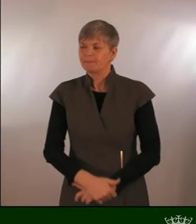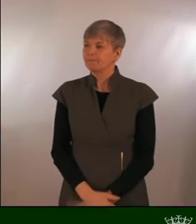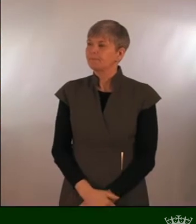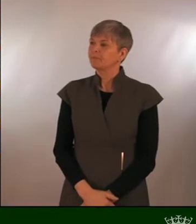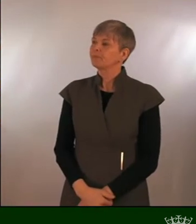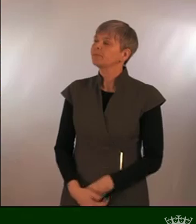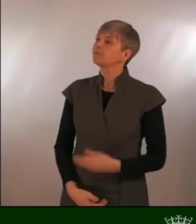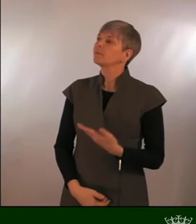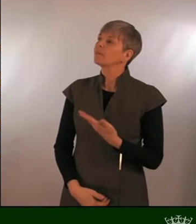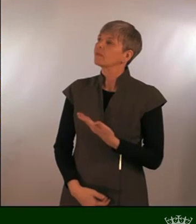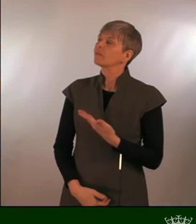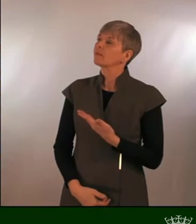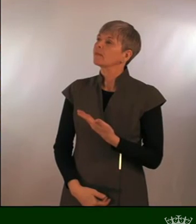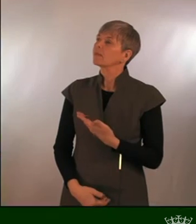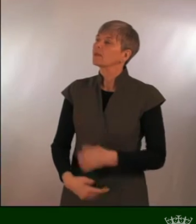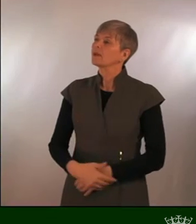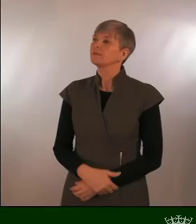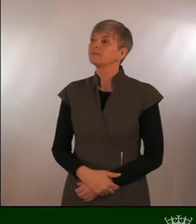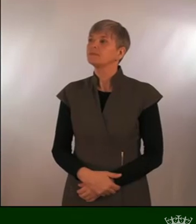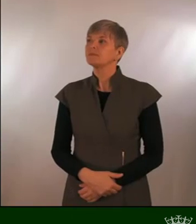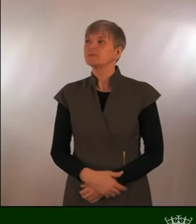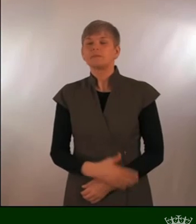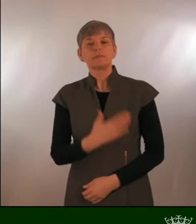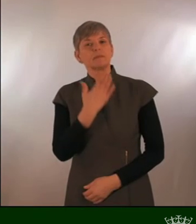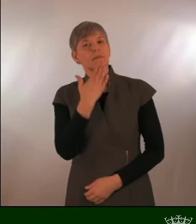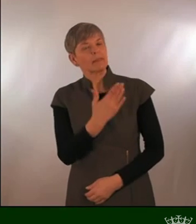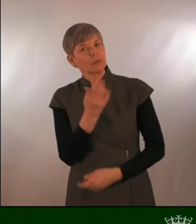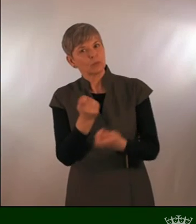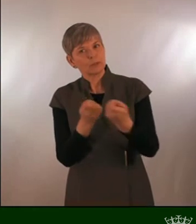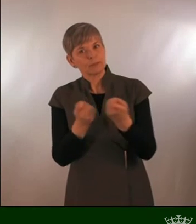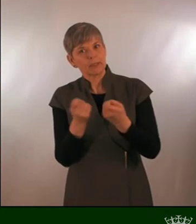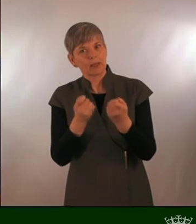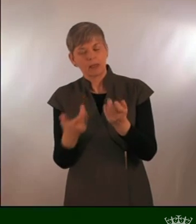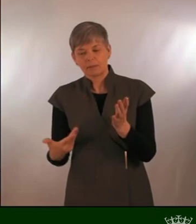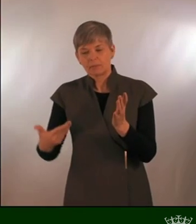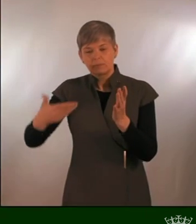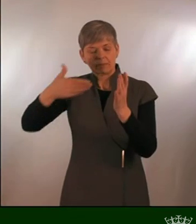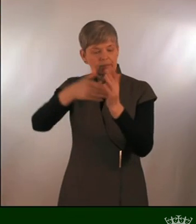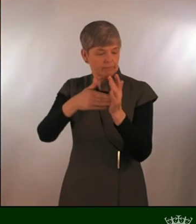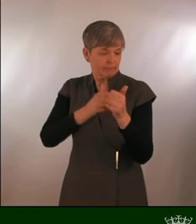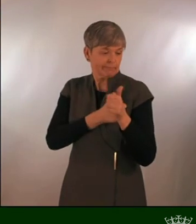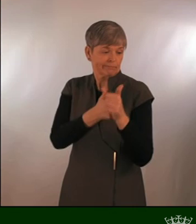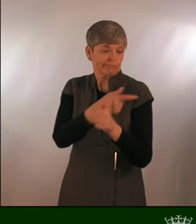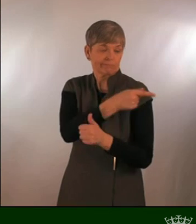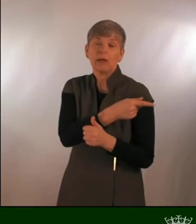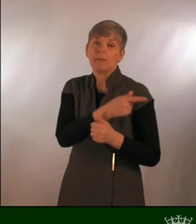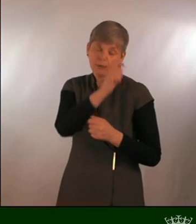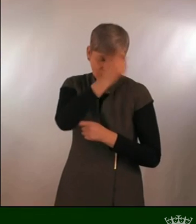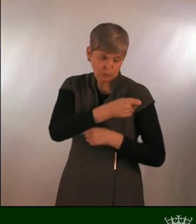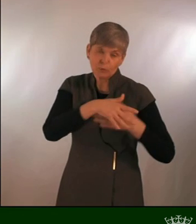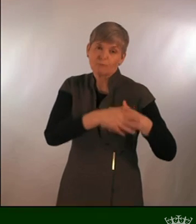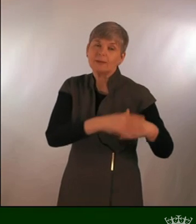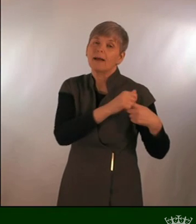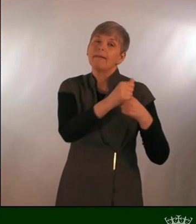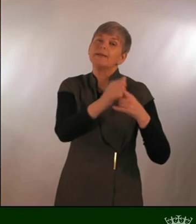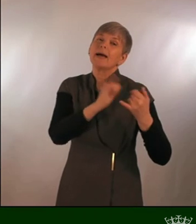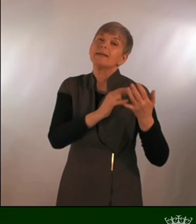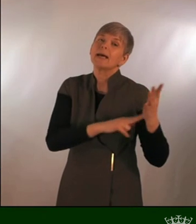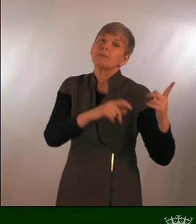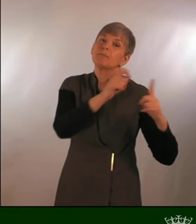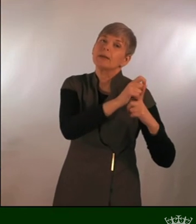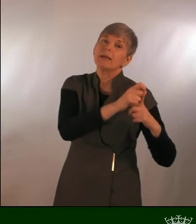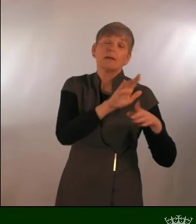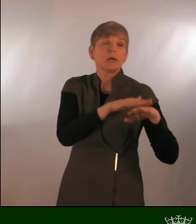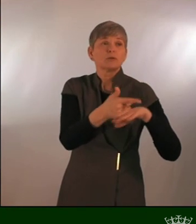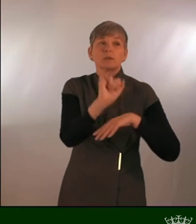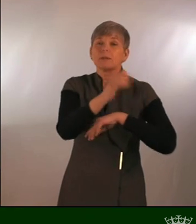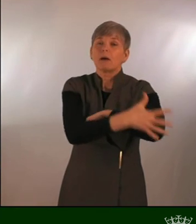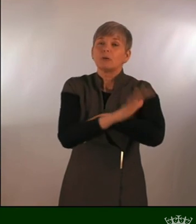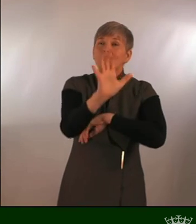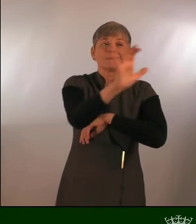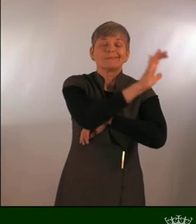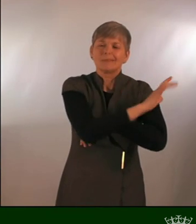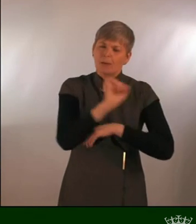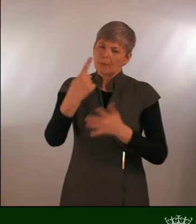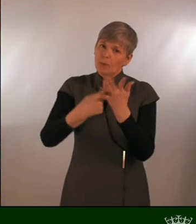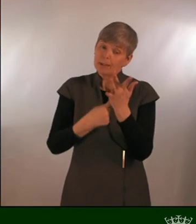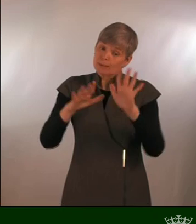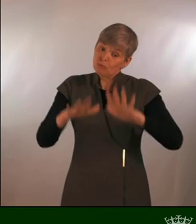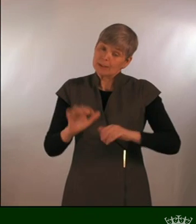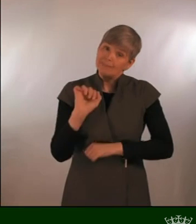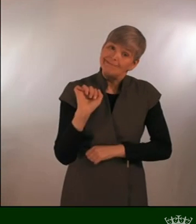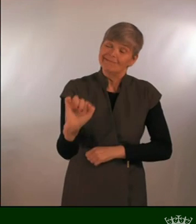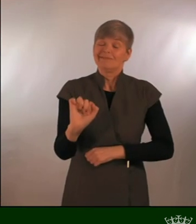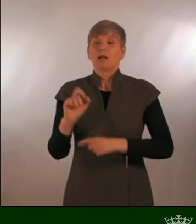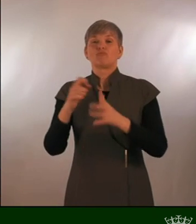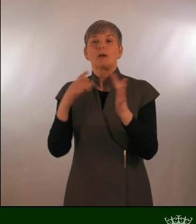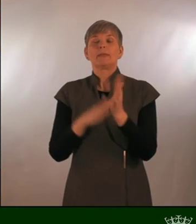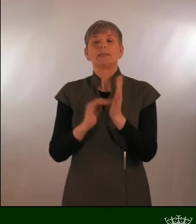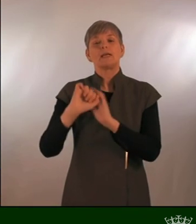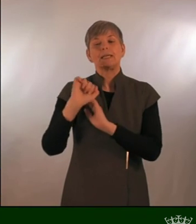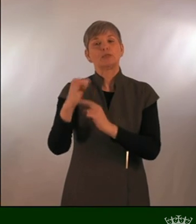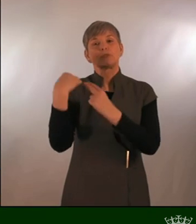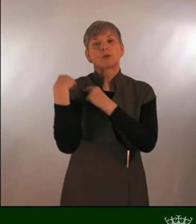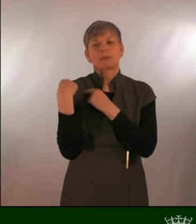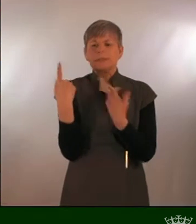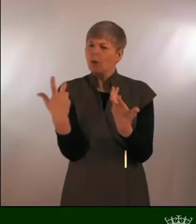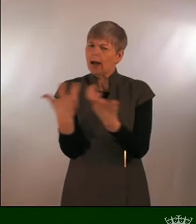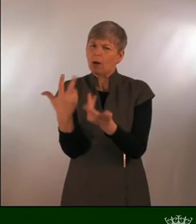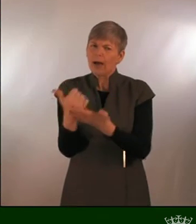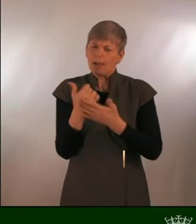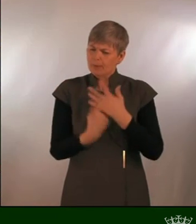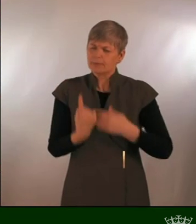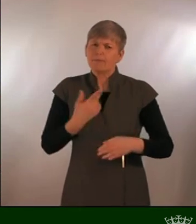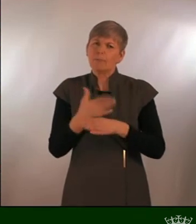Further to the questions posed by my right honourable Friend the leader of the SNP, irrespective of what other countries are doing, policy in this country is the Prime Minister’s responsibility, so what will he do to help the self-employed during this coronavirus crisis?